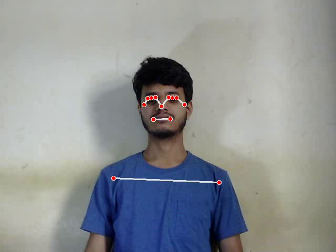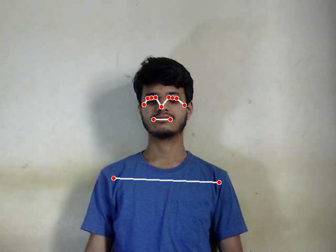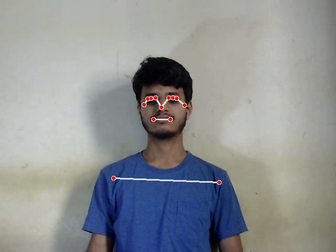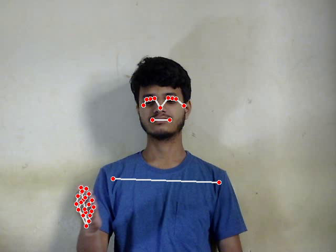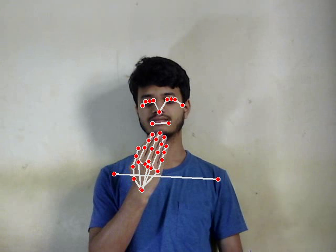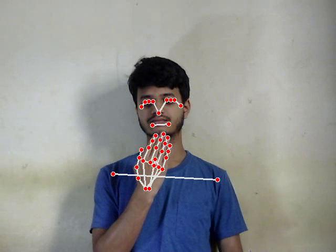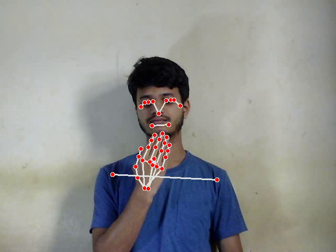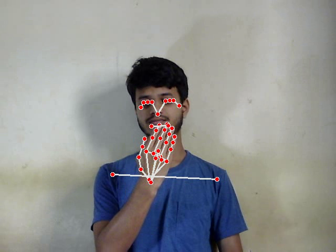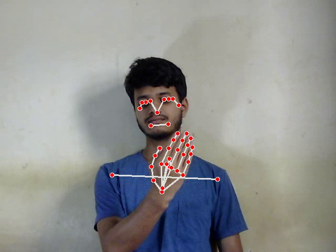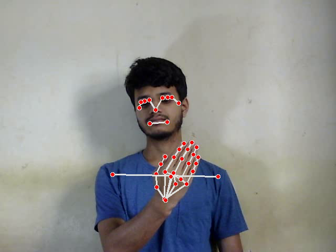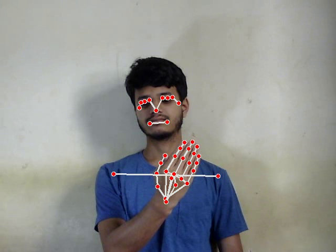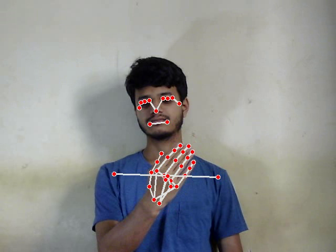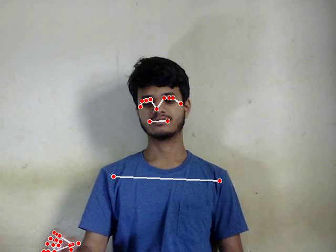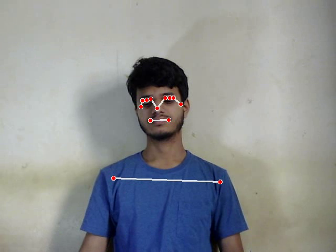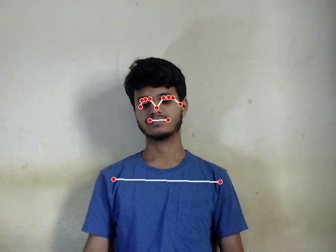thank you